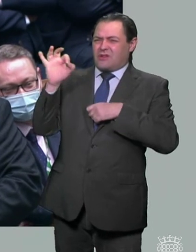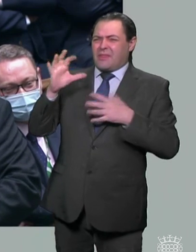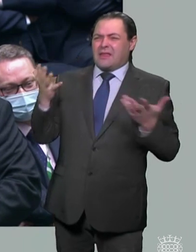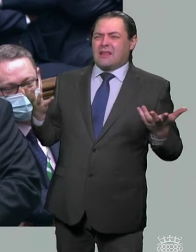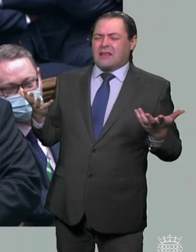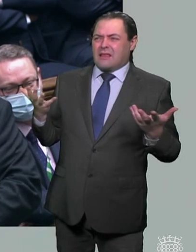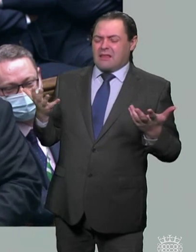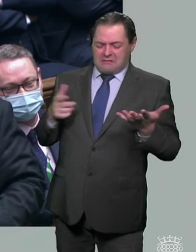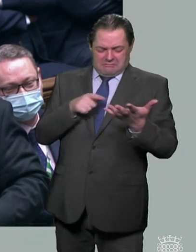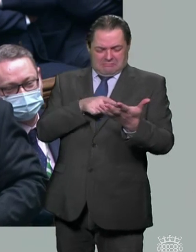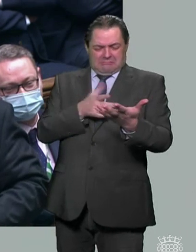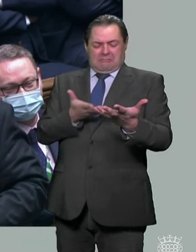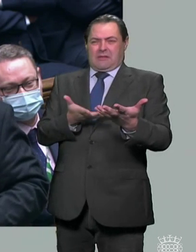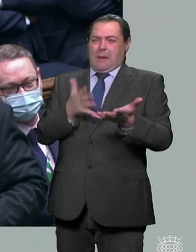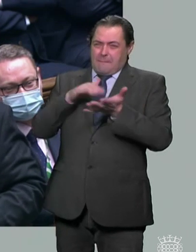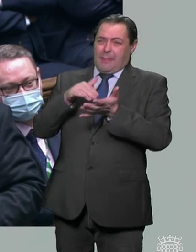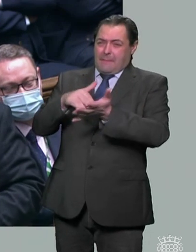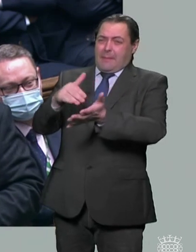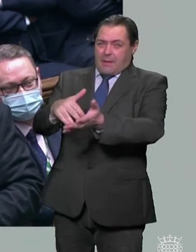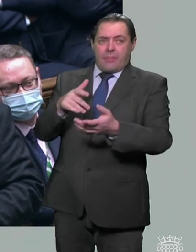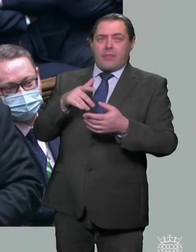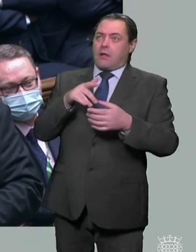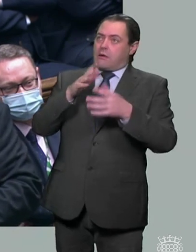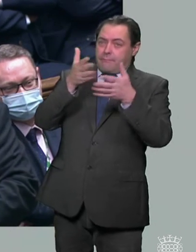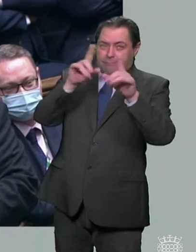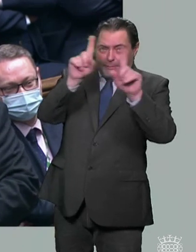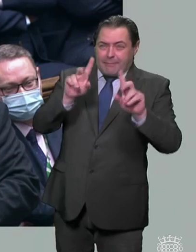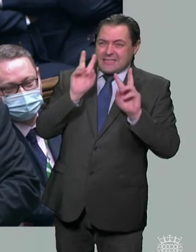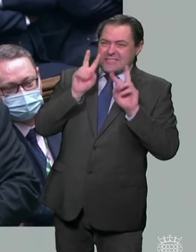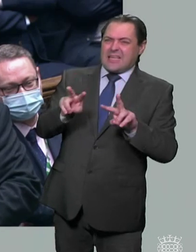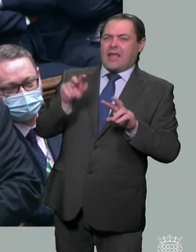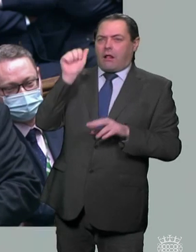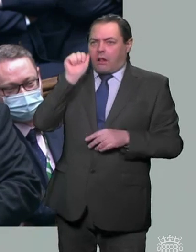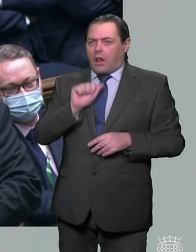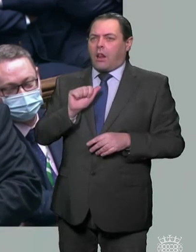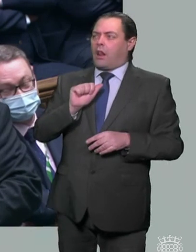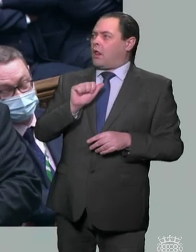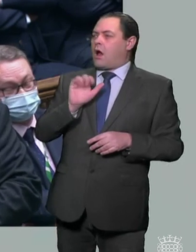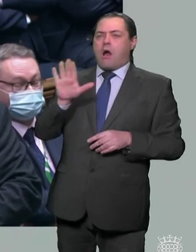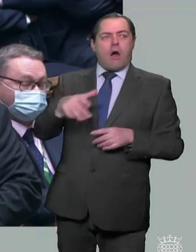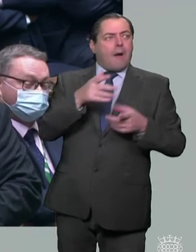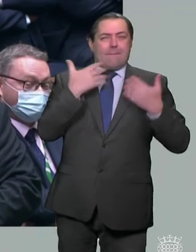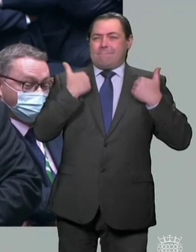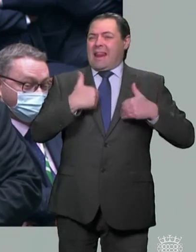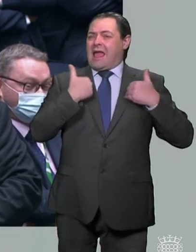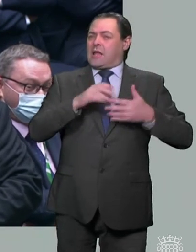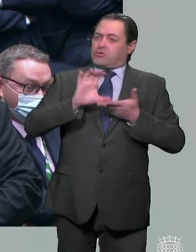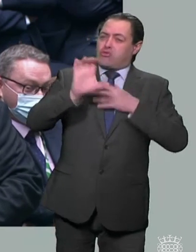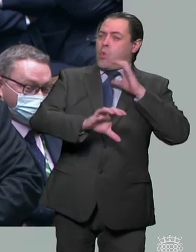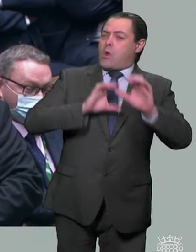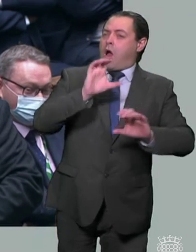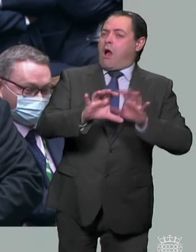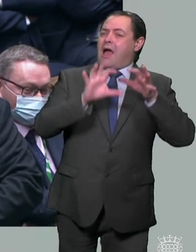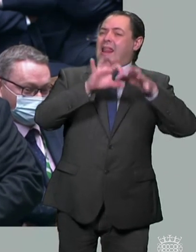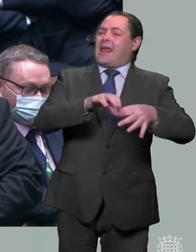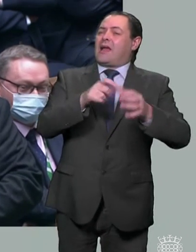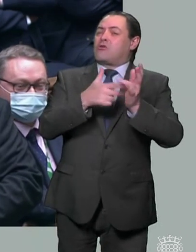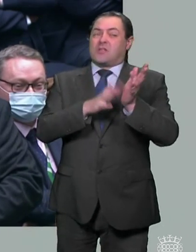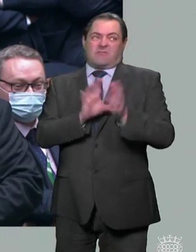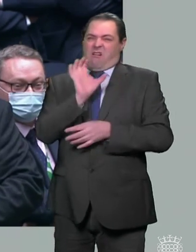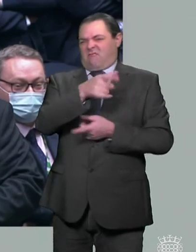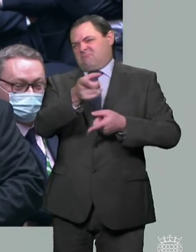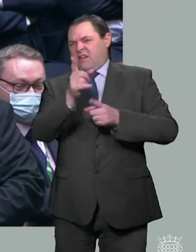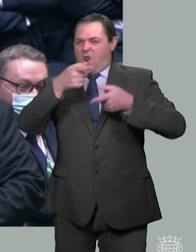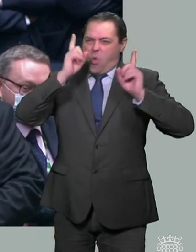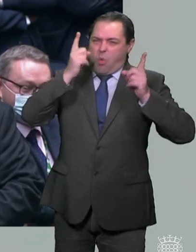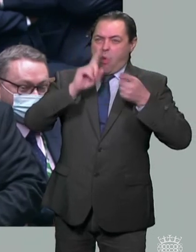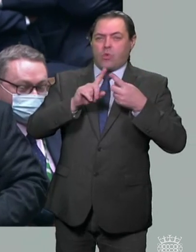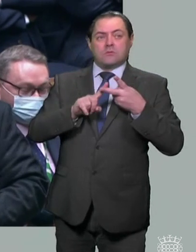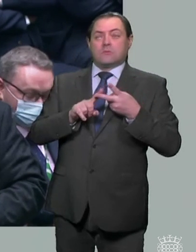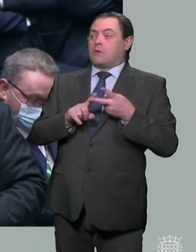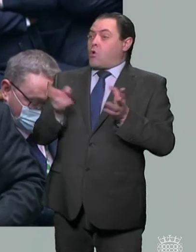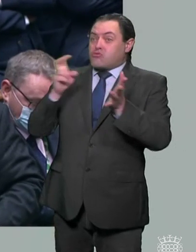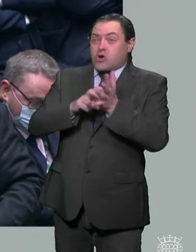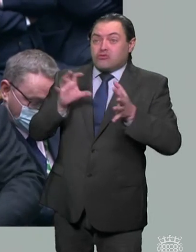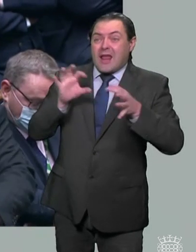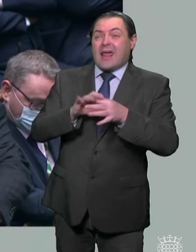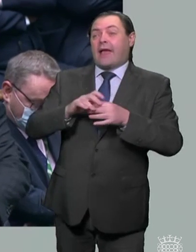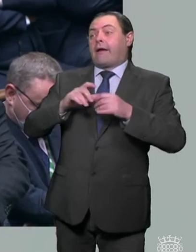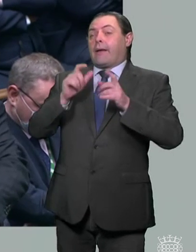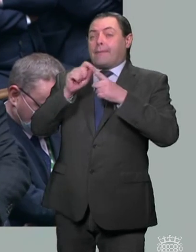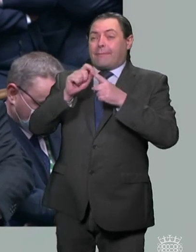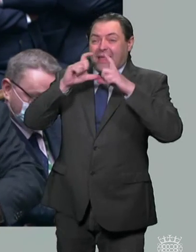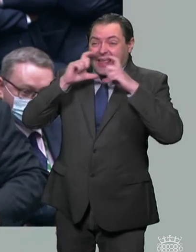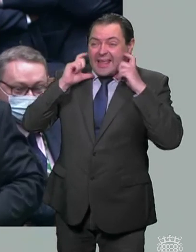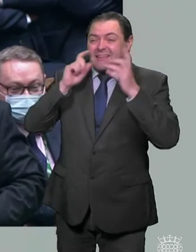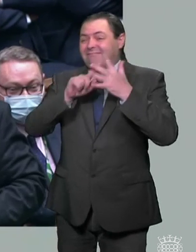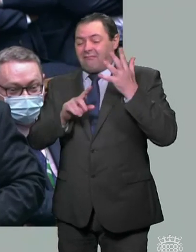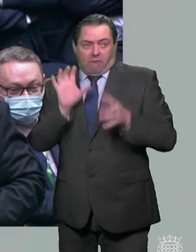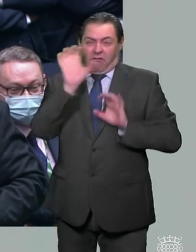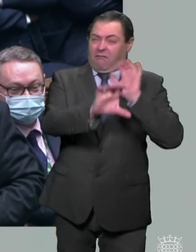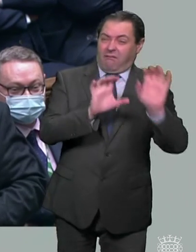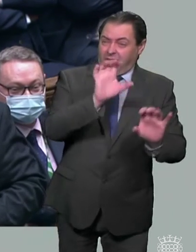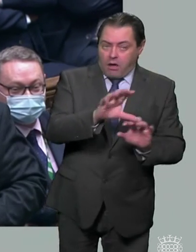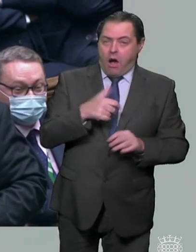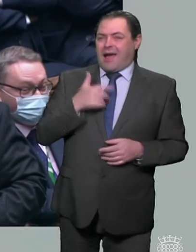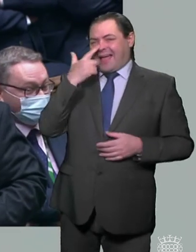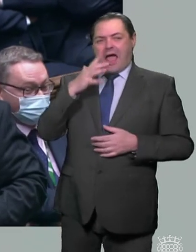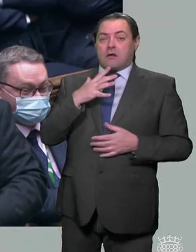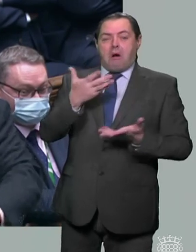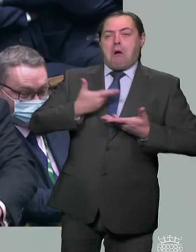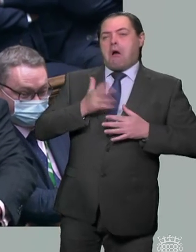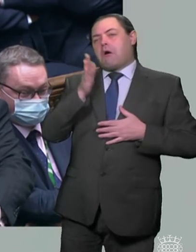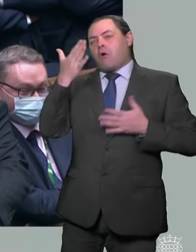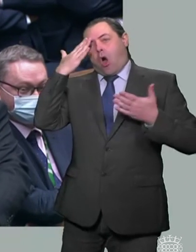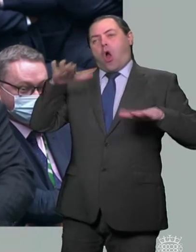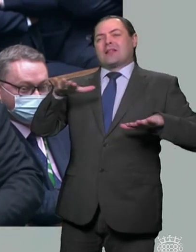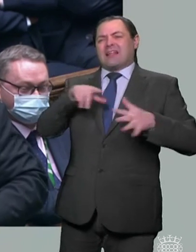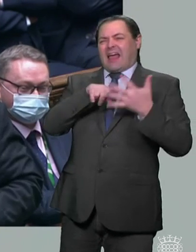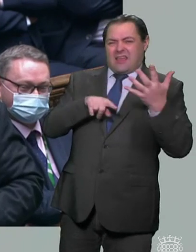Month after month the public have witnessed scandal after scandal: peerages handed to millionaire donors; VIP lanes; gifted covid contracts to Tory pals; dodgy donations for luxury holidays and home renovations.